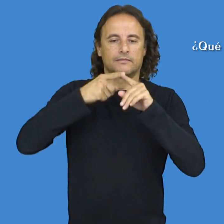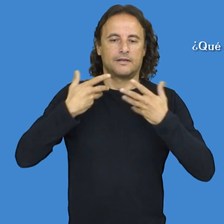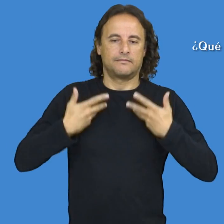relajar